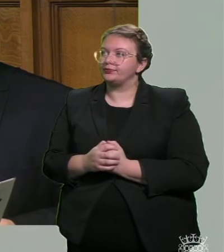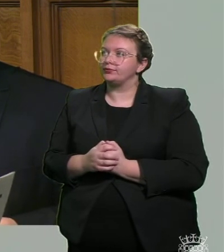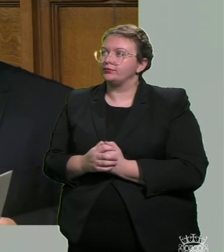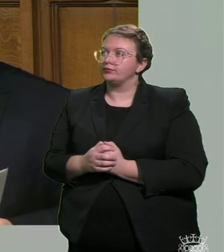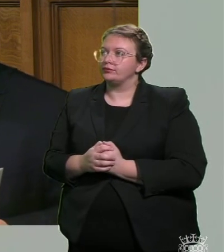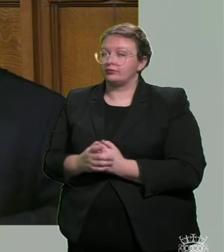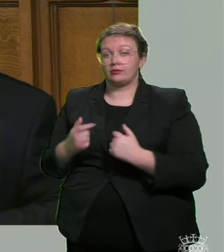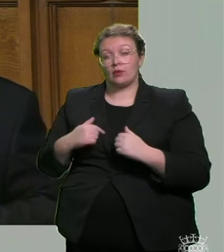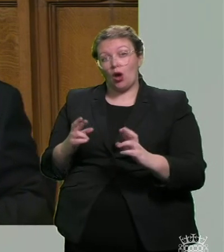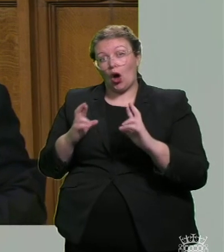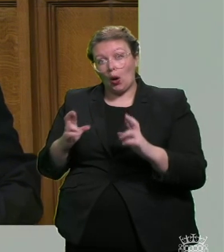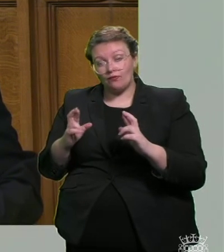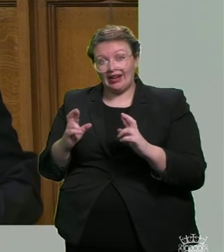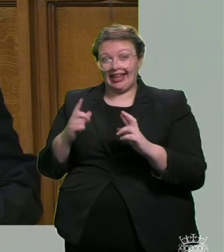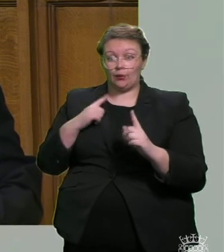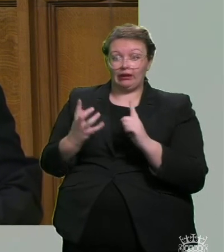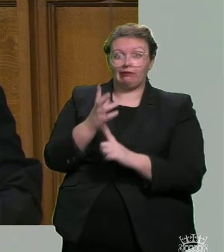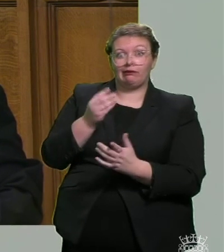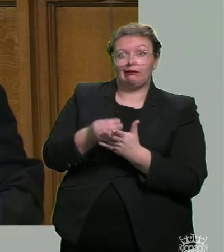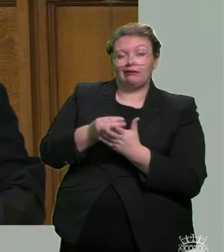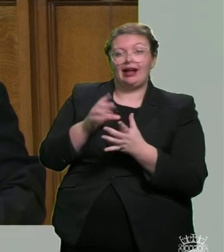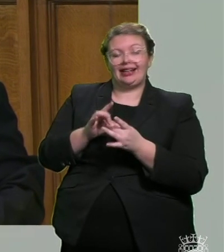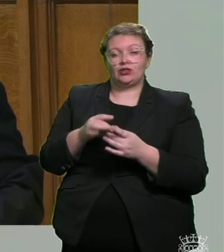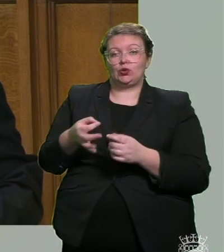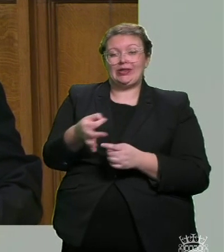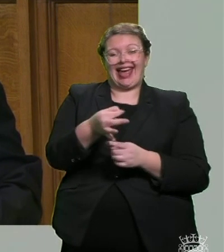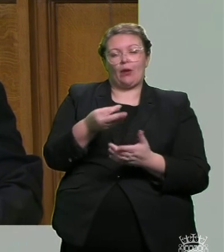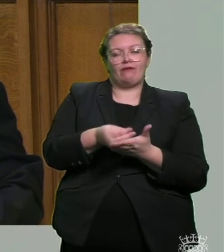We are hoping, too, for a positive outcome to our towns fund bid for Workington.